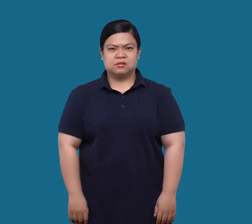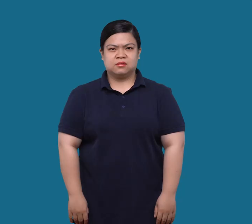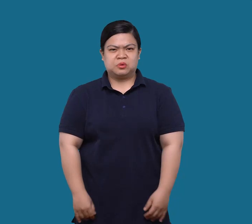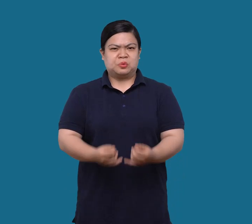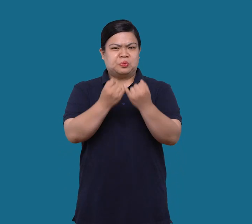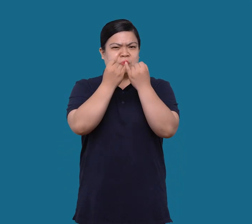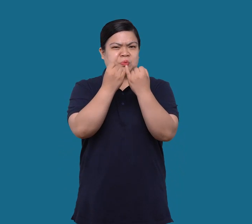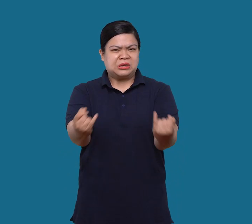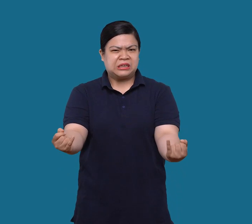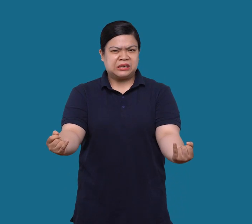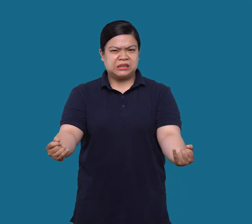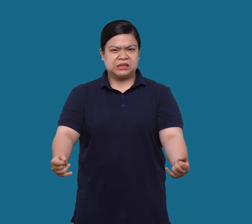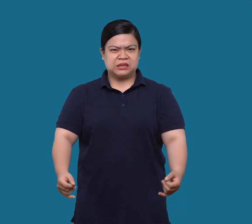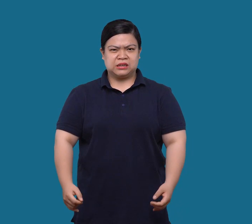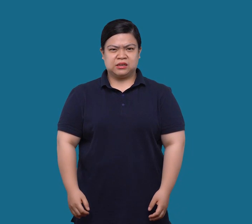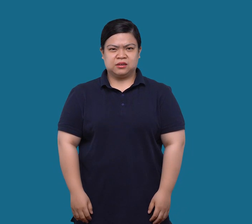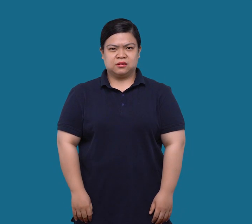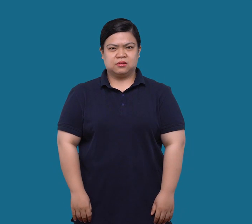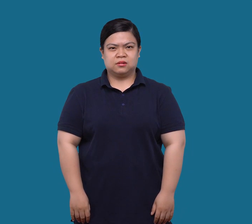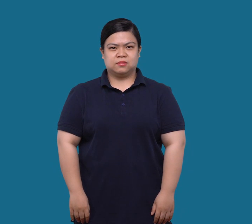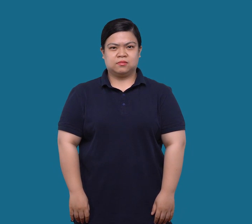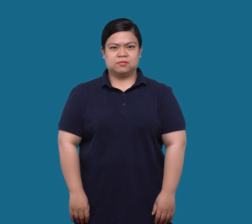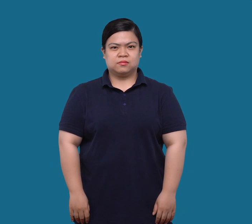trẻ con/con nít